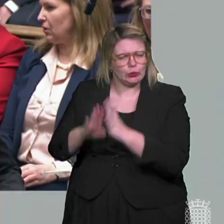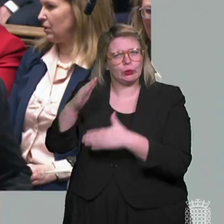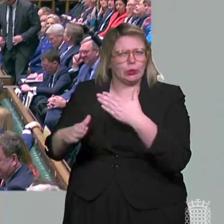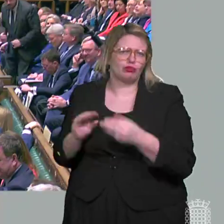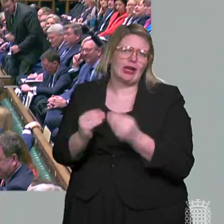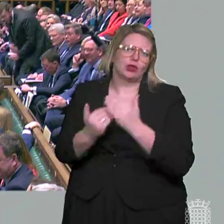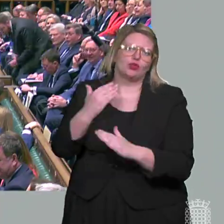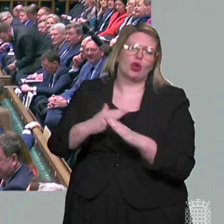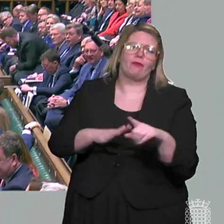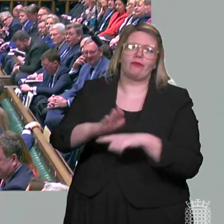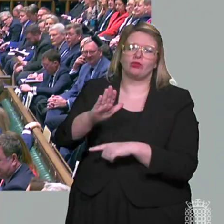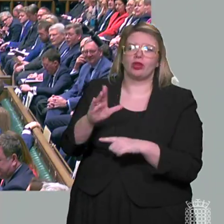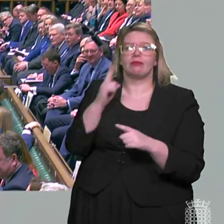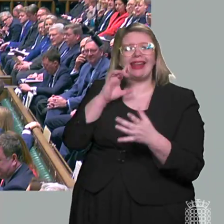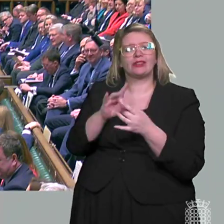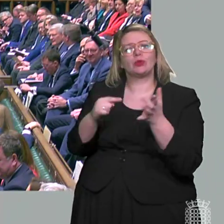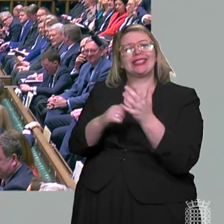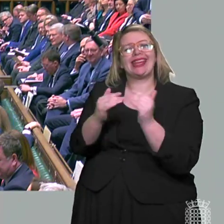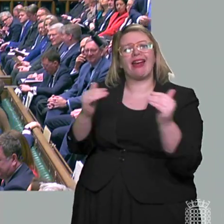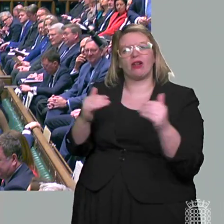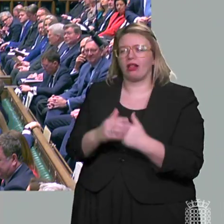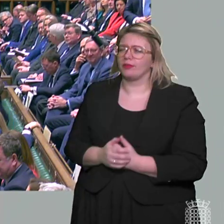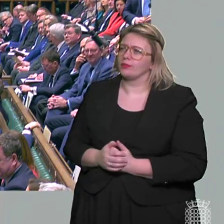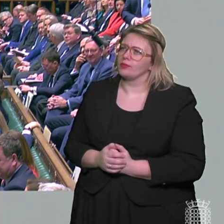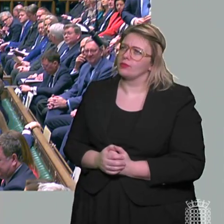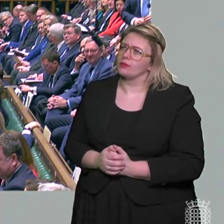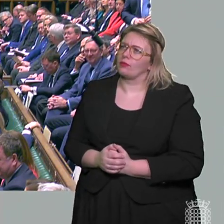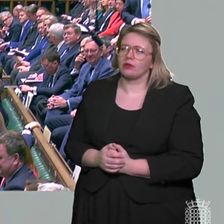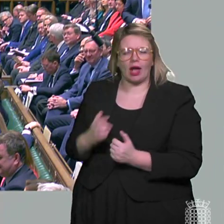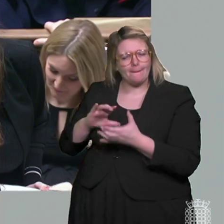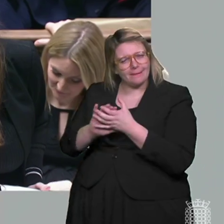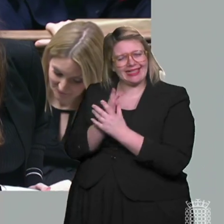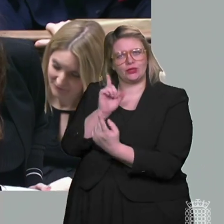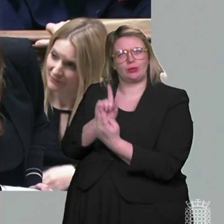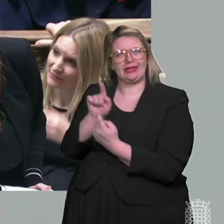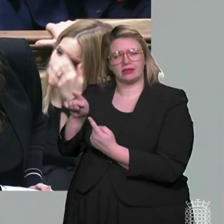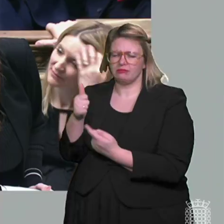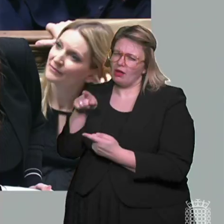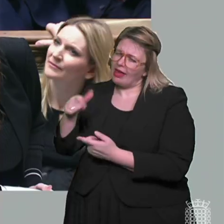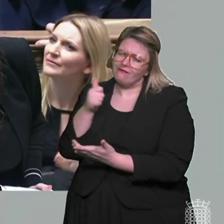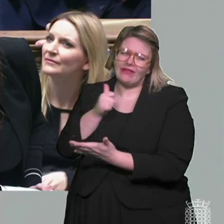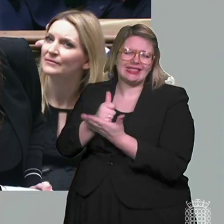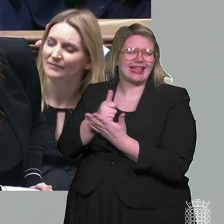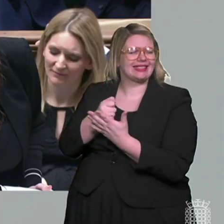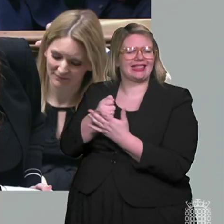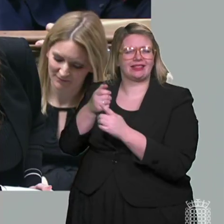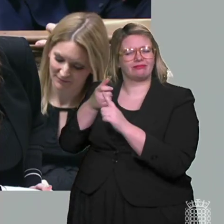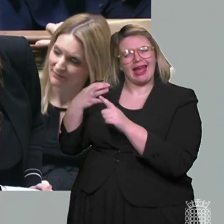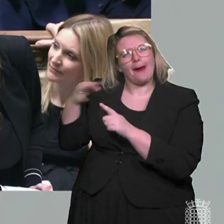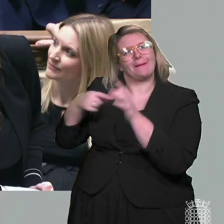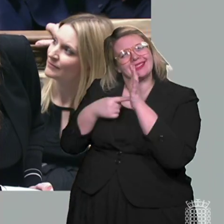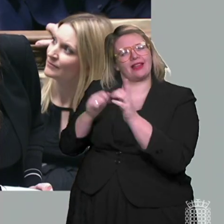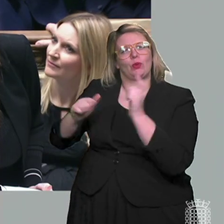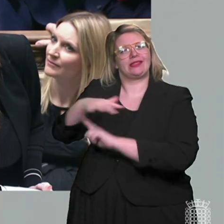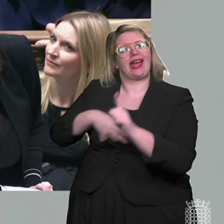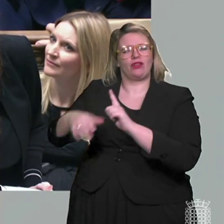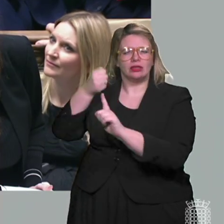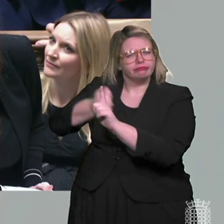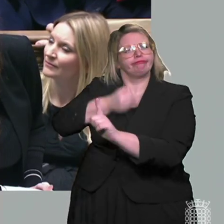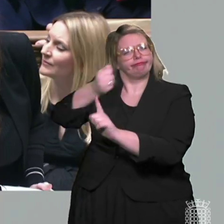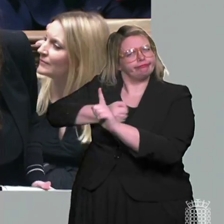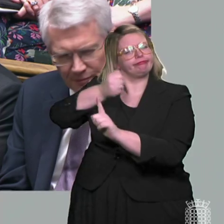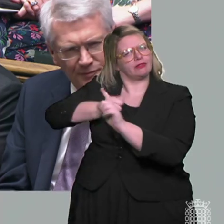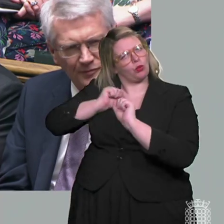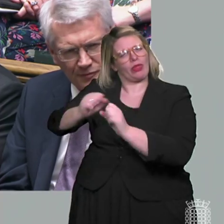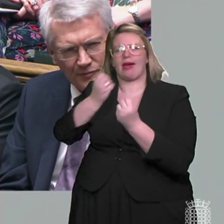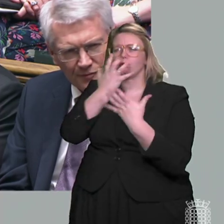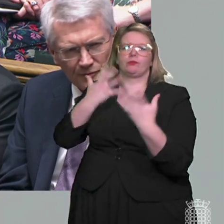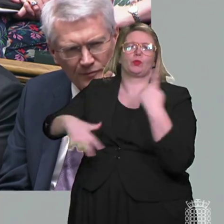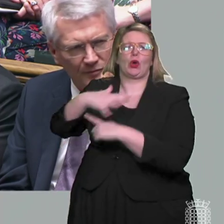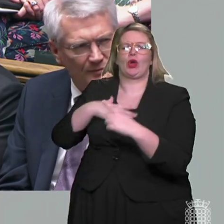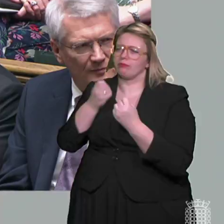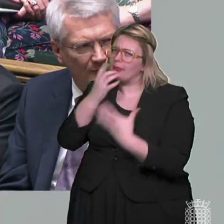According to Tech Nation, Slough, which is the silicon valley of the UK, has experienced a 536% increase in the formation of digital start-ups in the last decade.